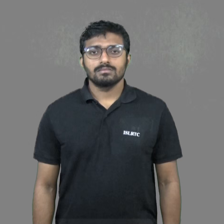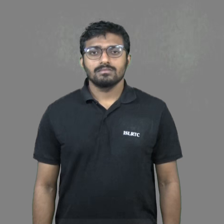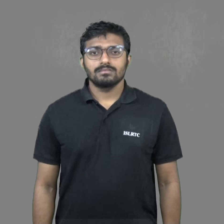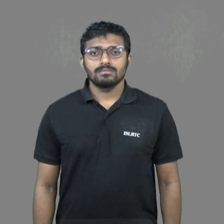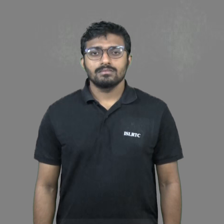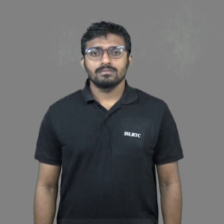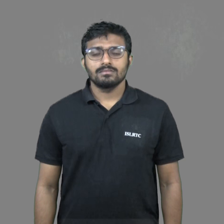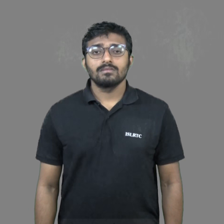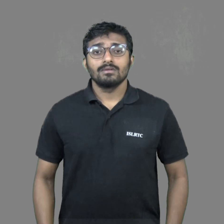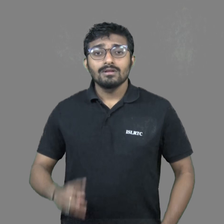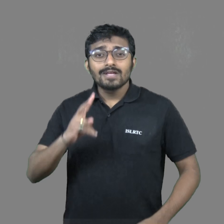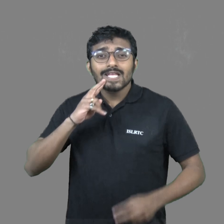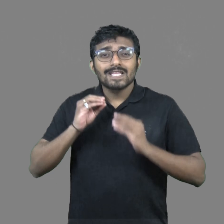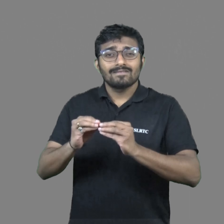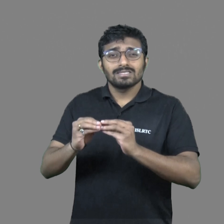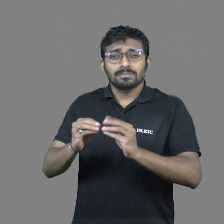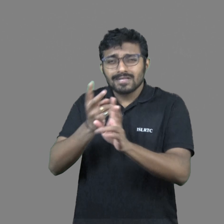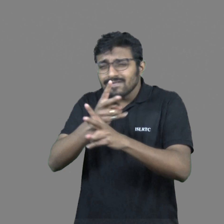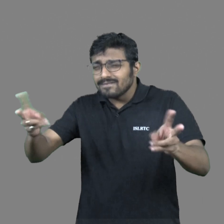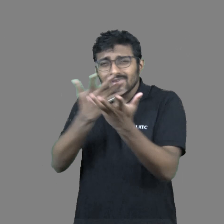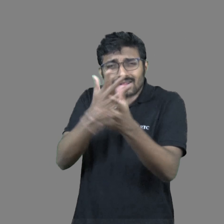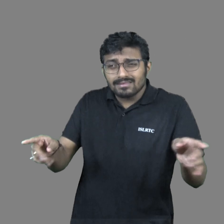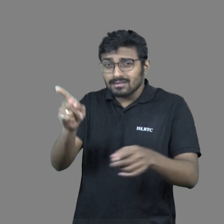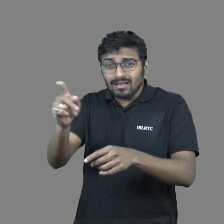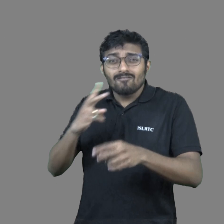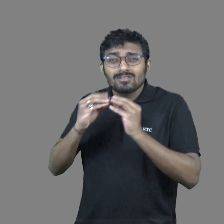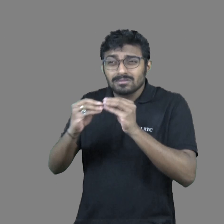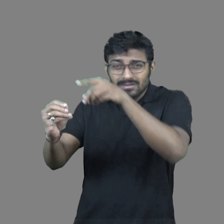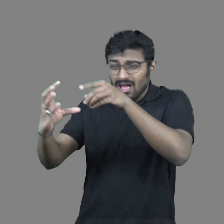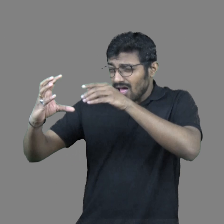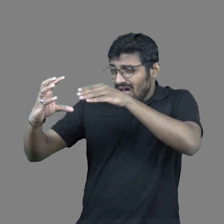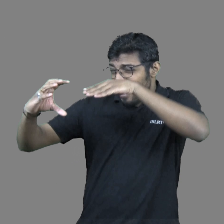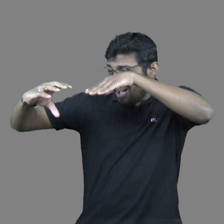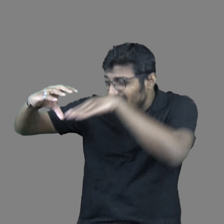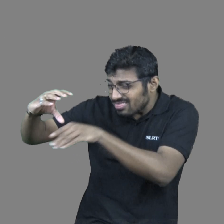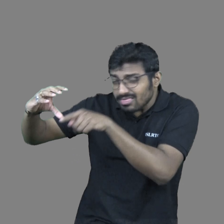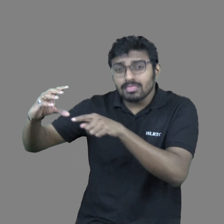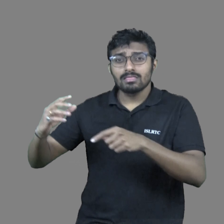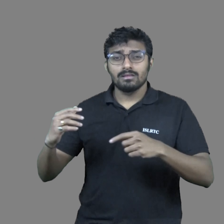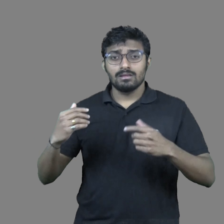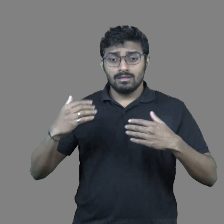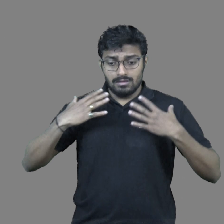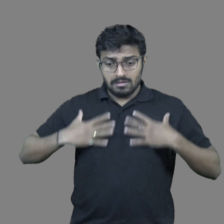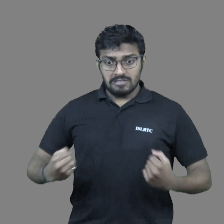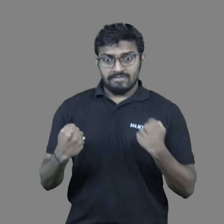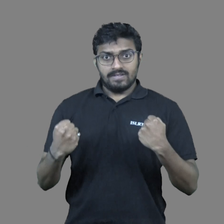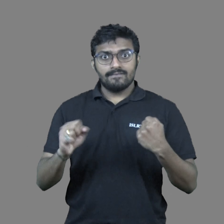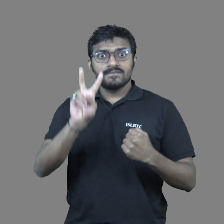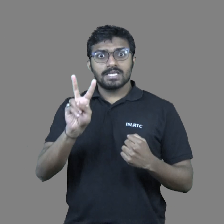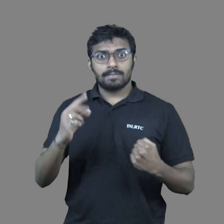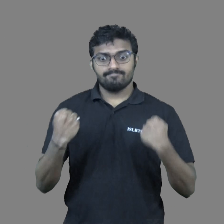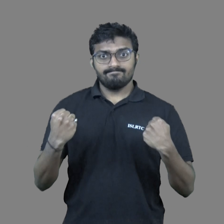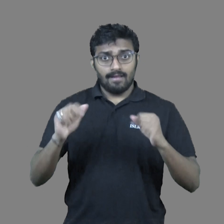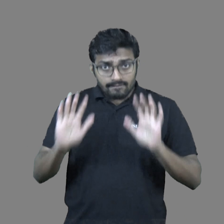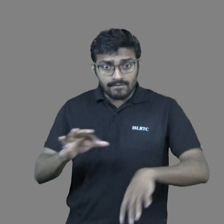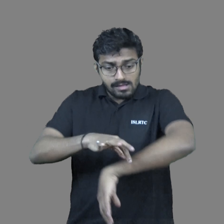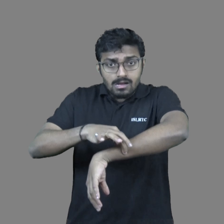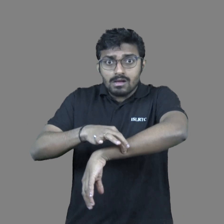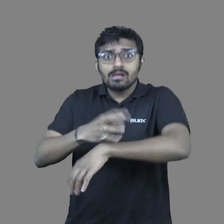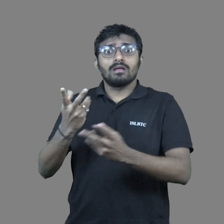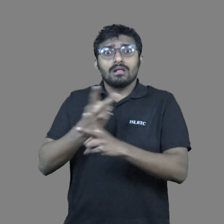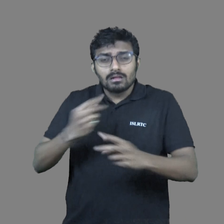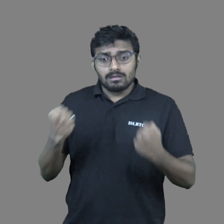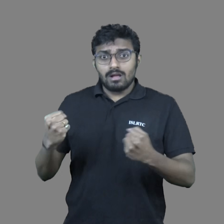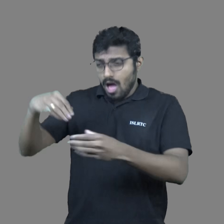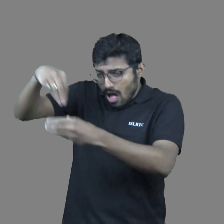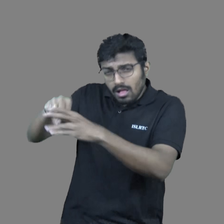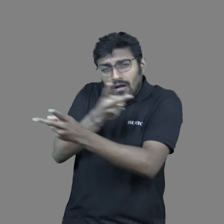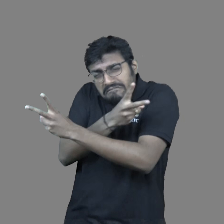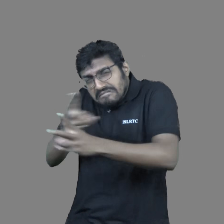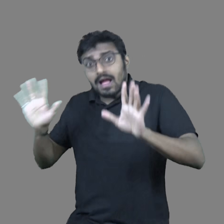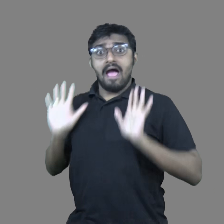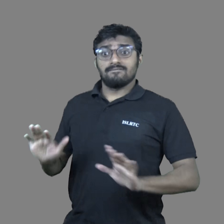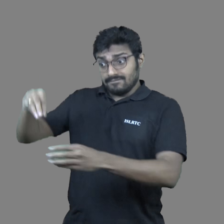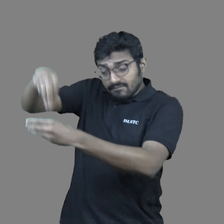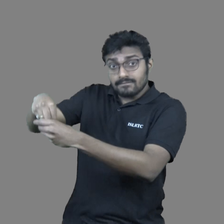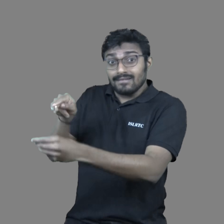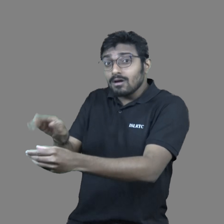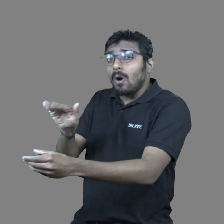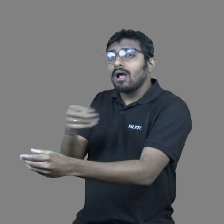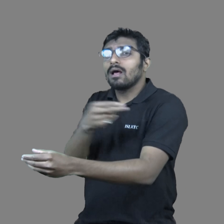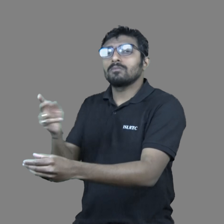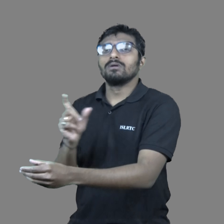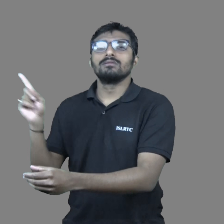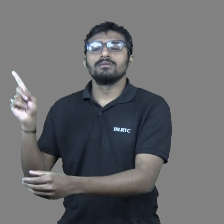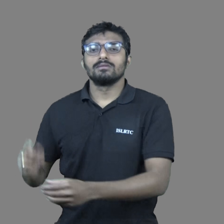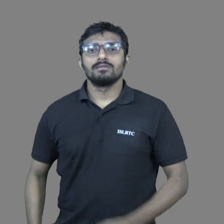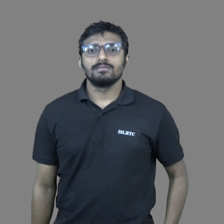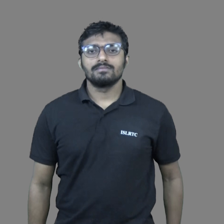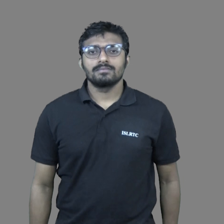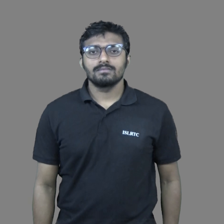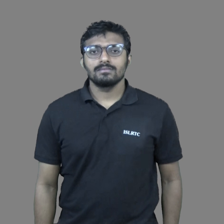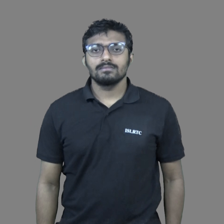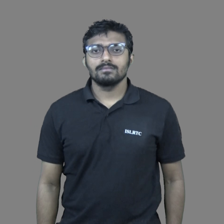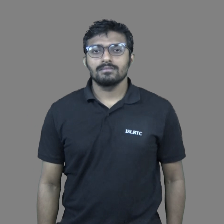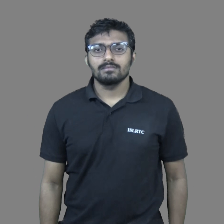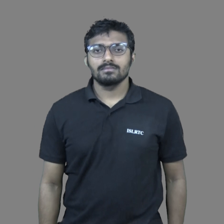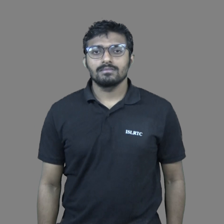Importance of Vegetables